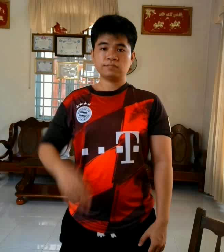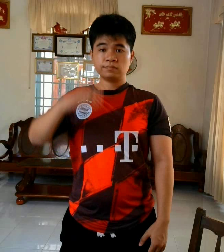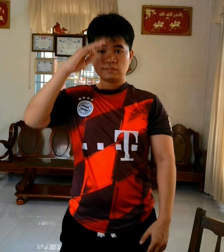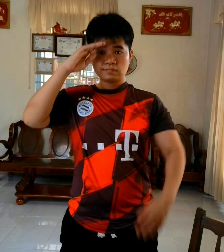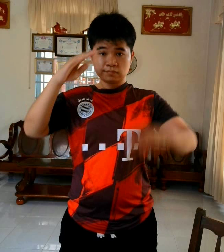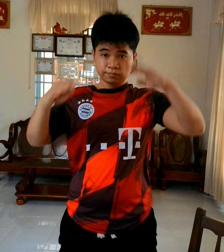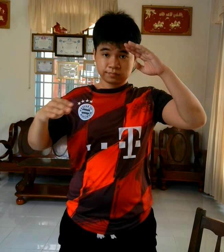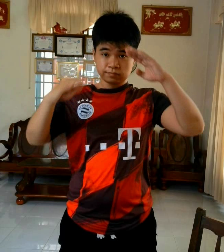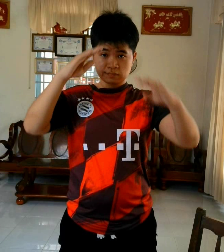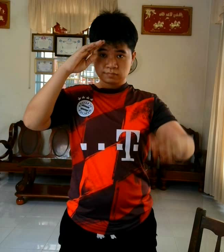xin chao